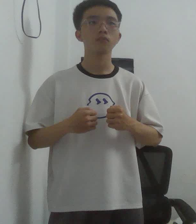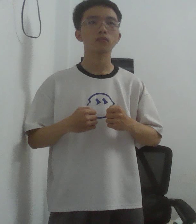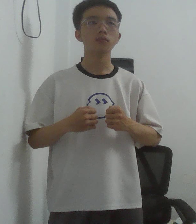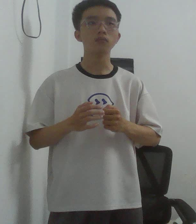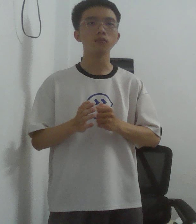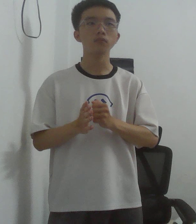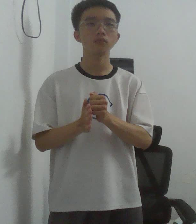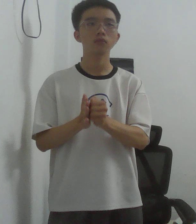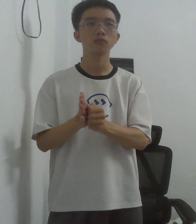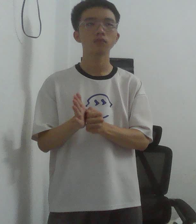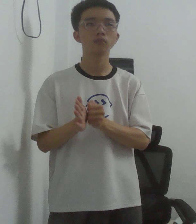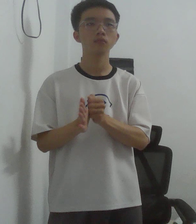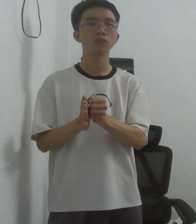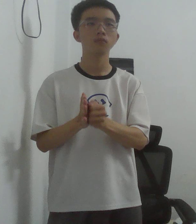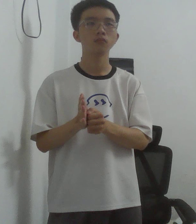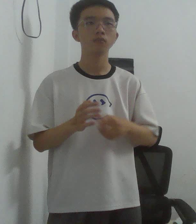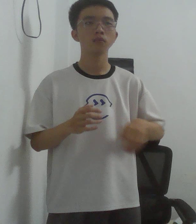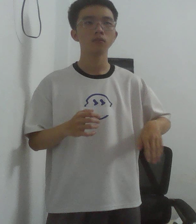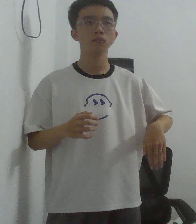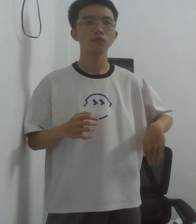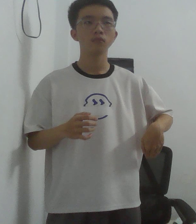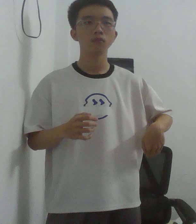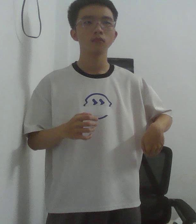thang sau